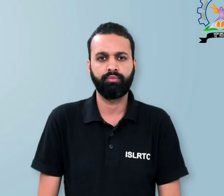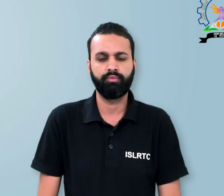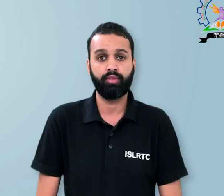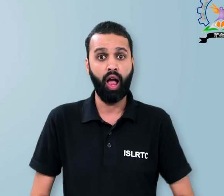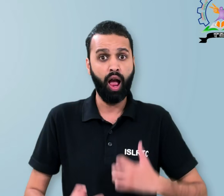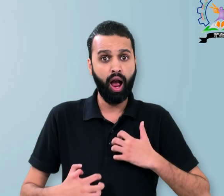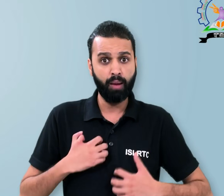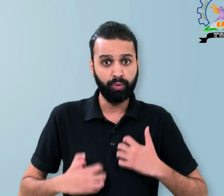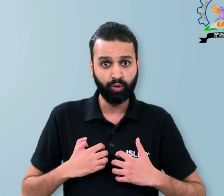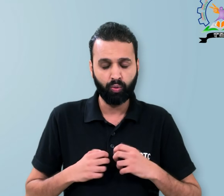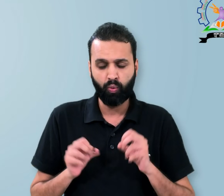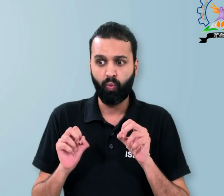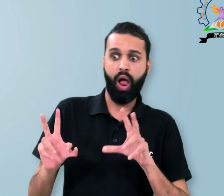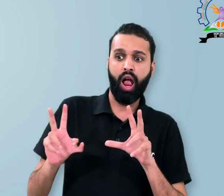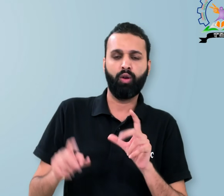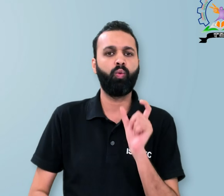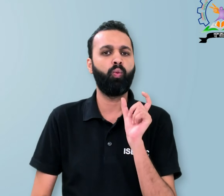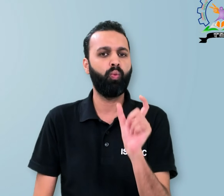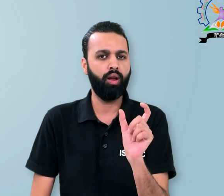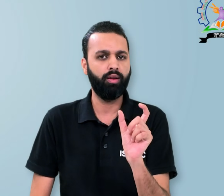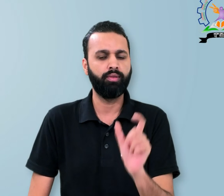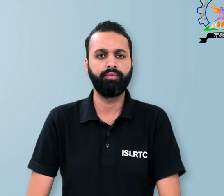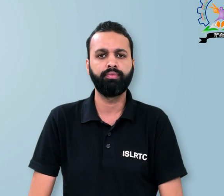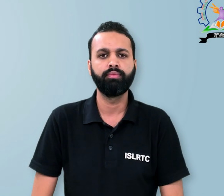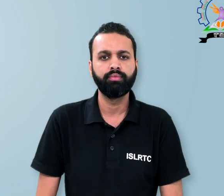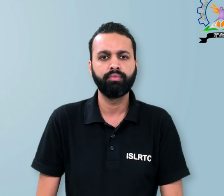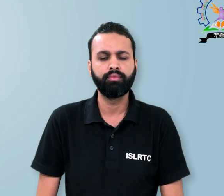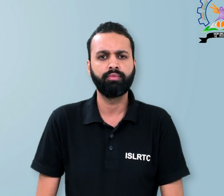Interjection